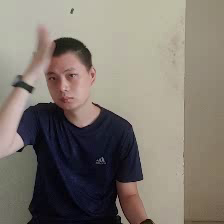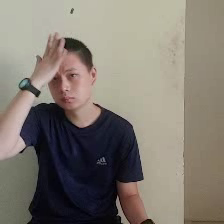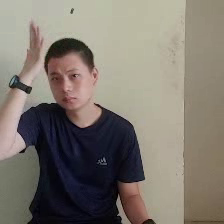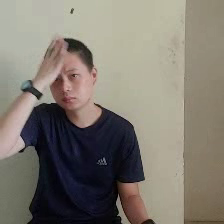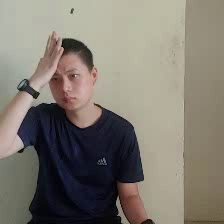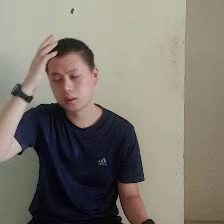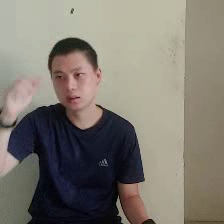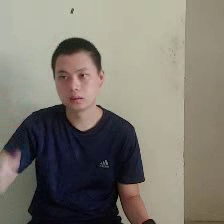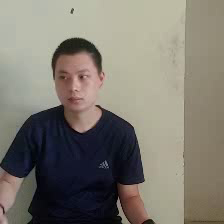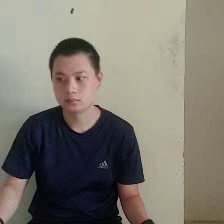Biết